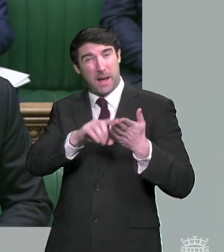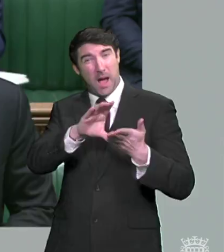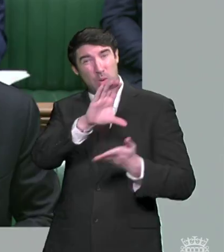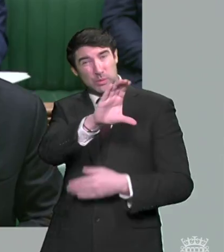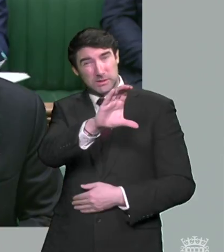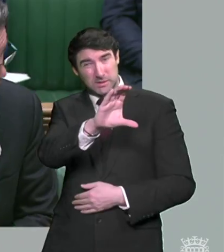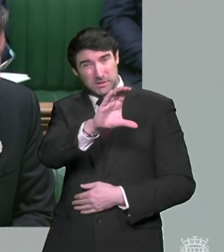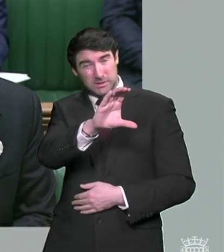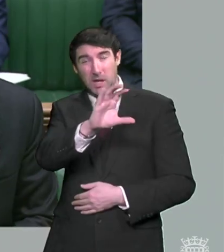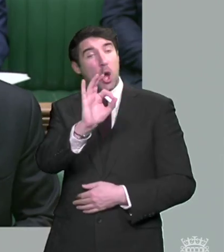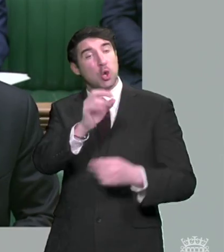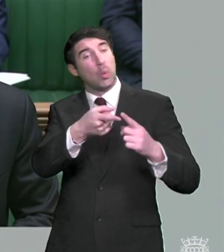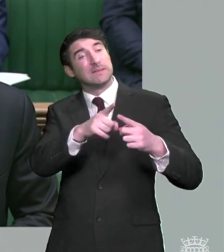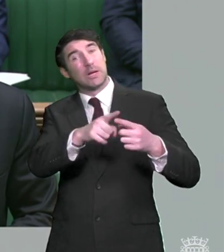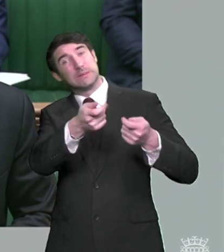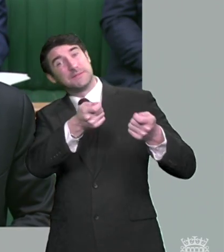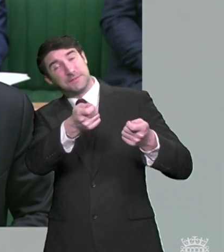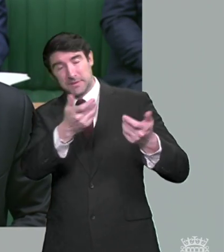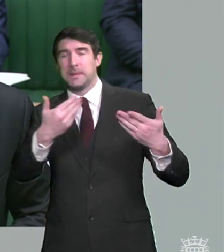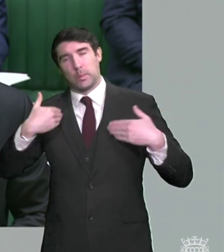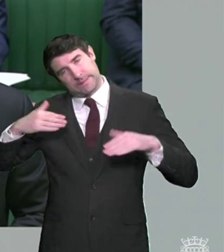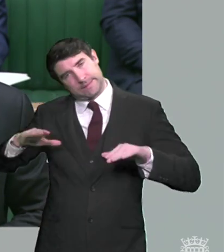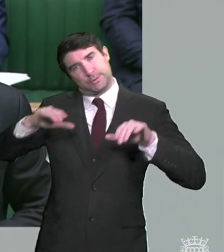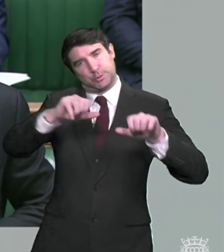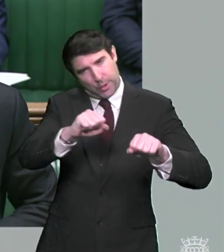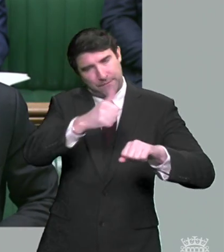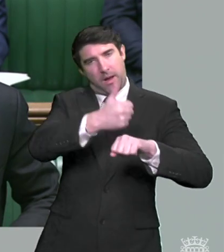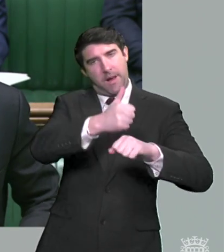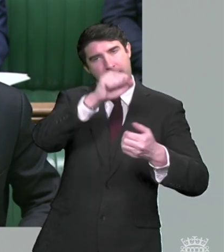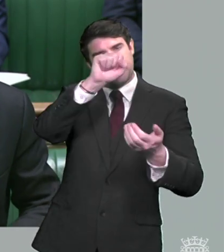In the absence of an Executive, we have stepped in to set a Budget.